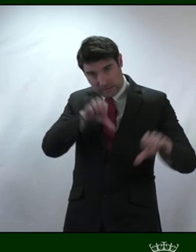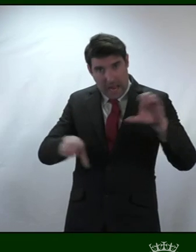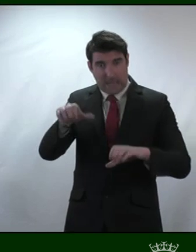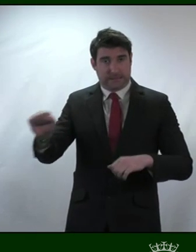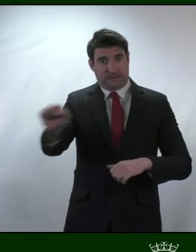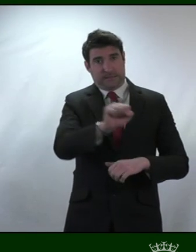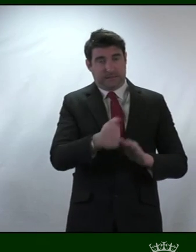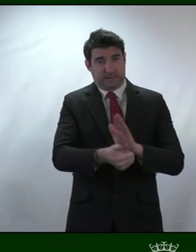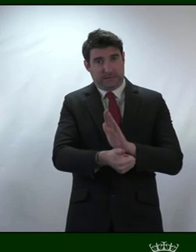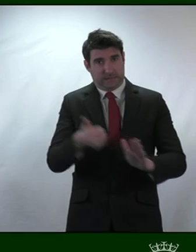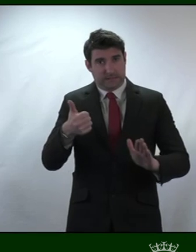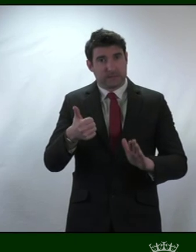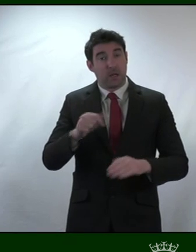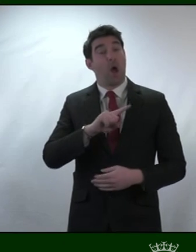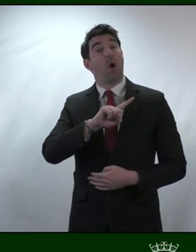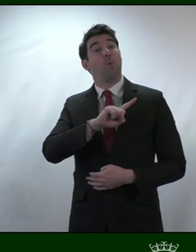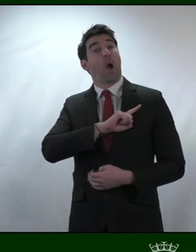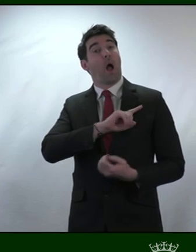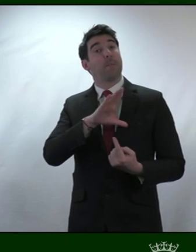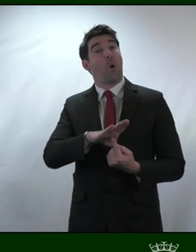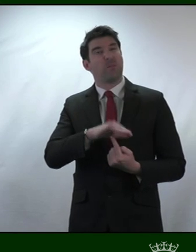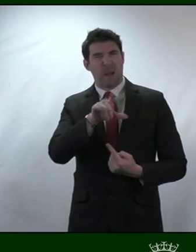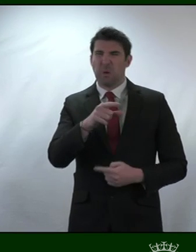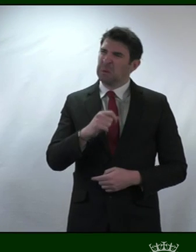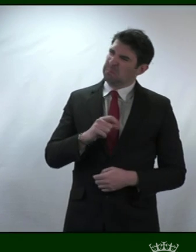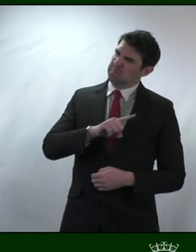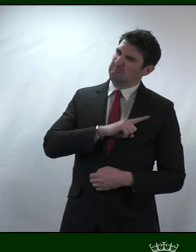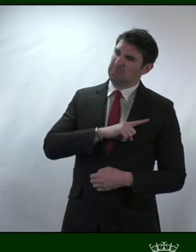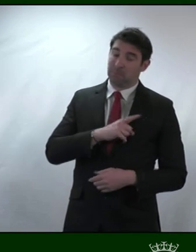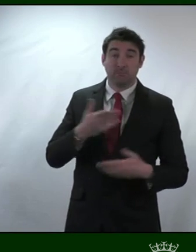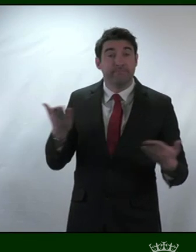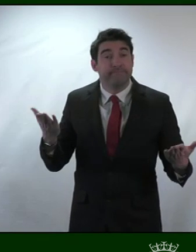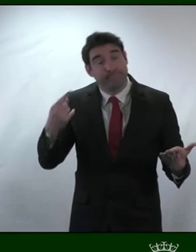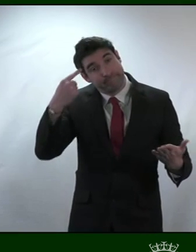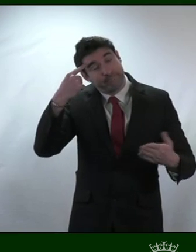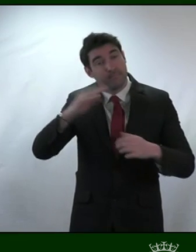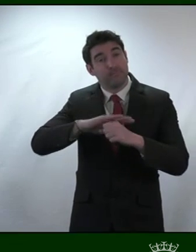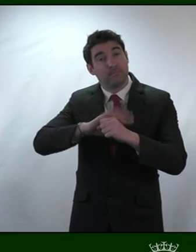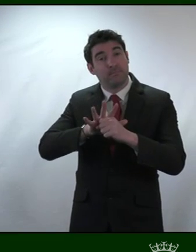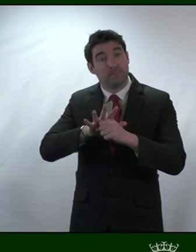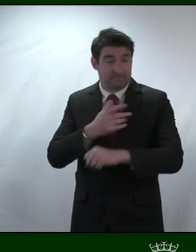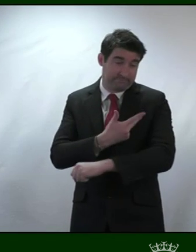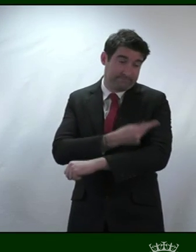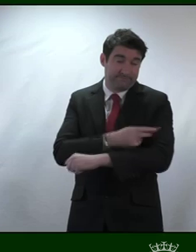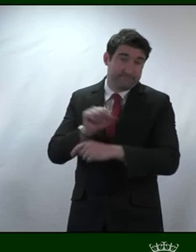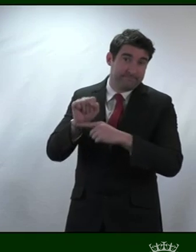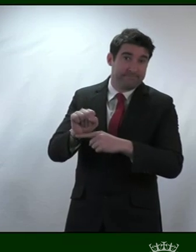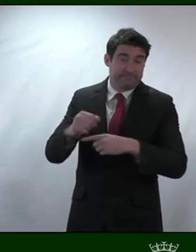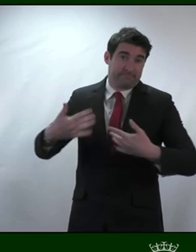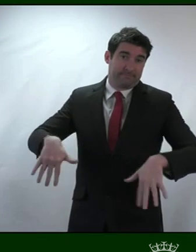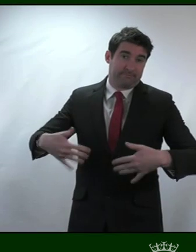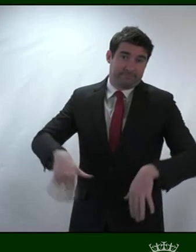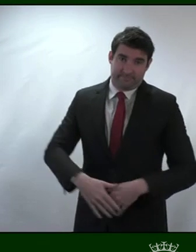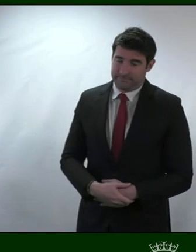If anybody wants evidence of why it is so vital to support those sectors, they have only to look at the events of the last few months.